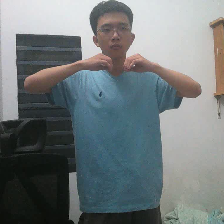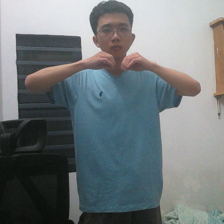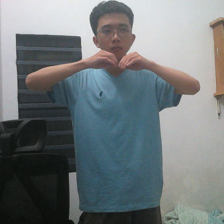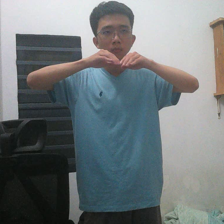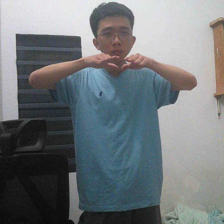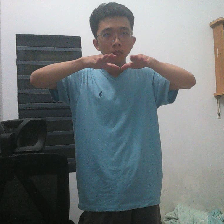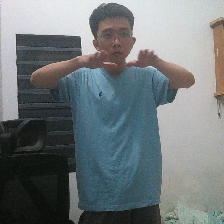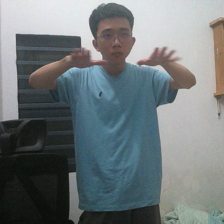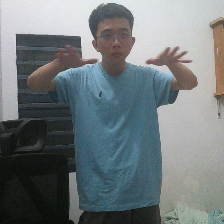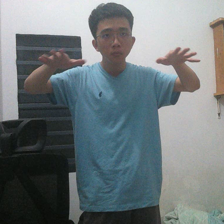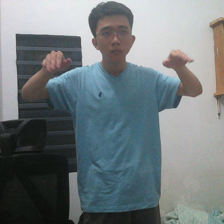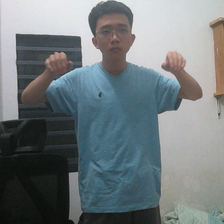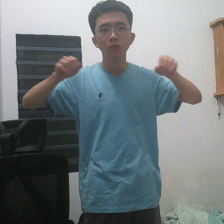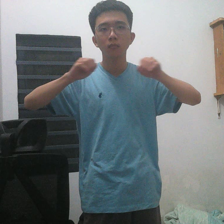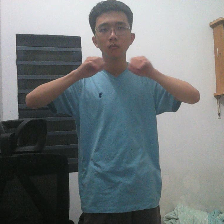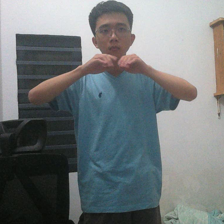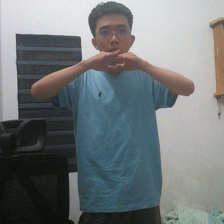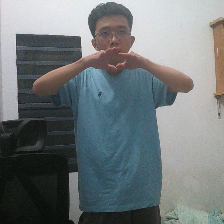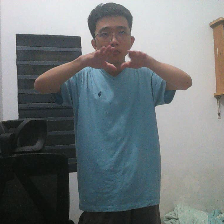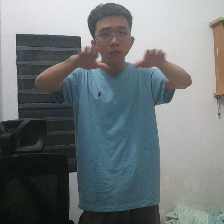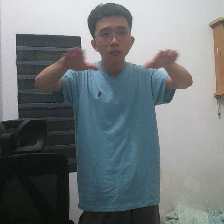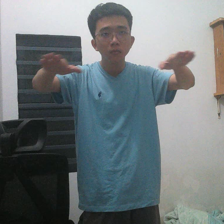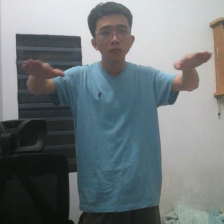boi